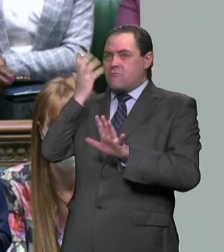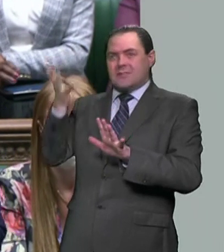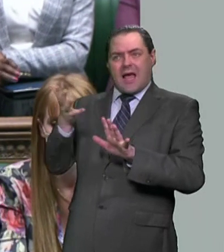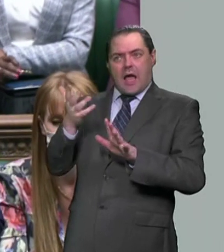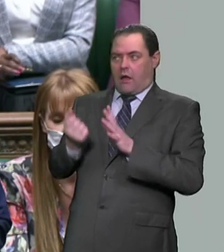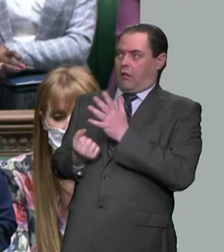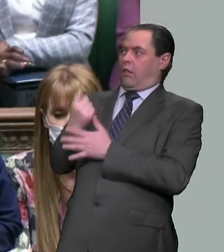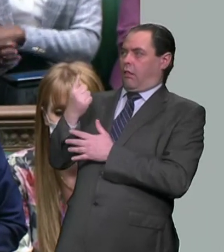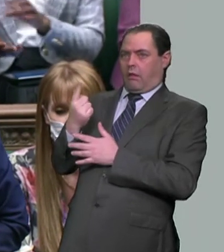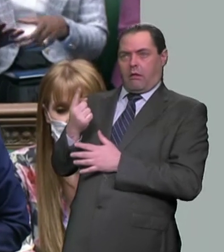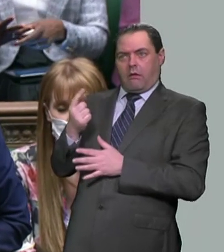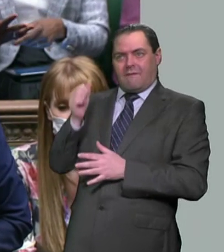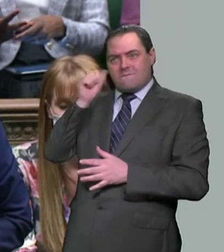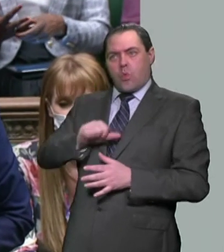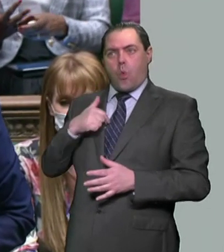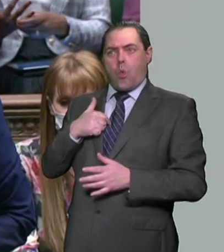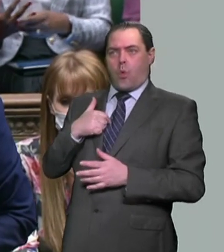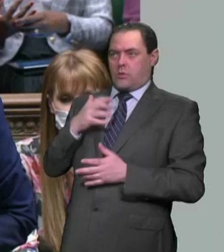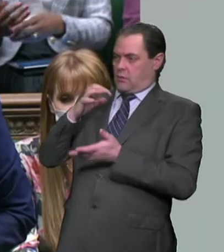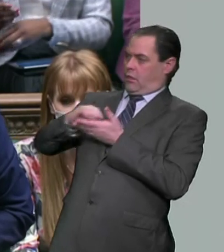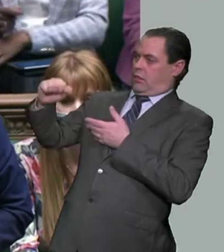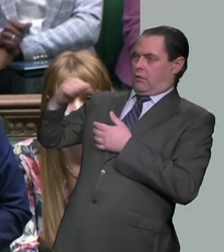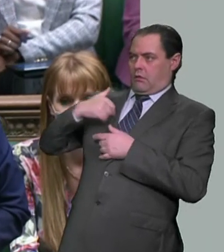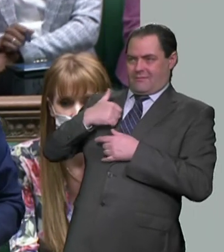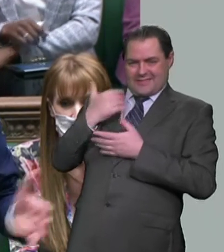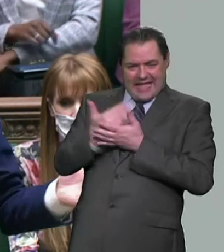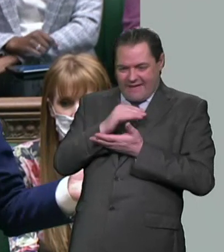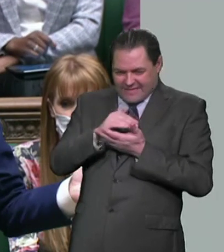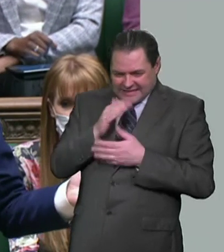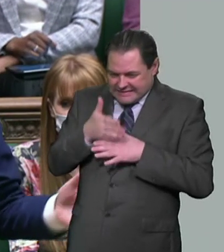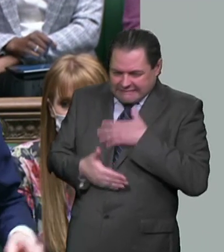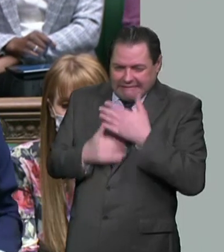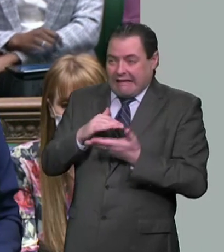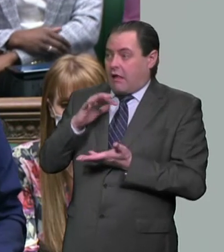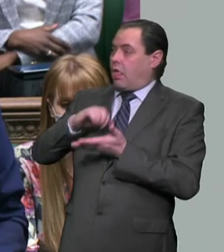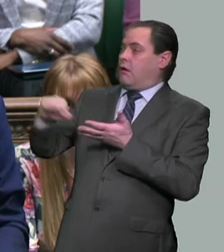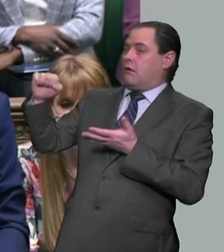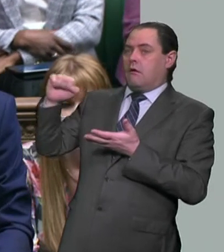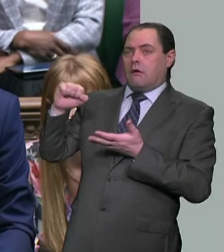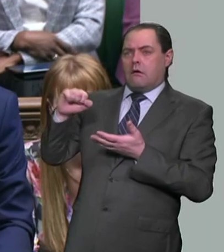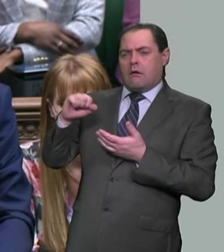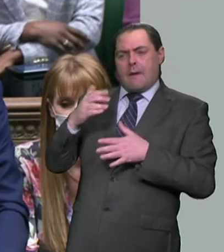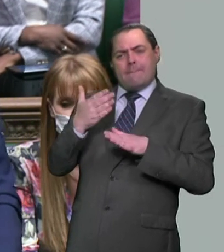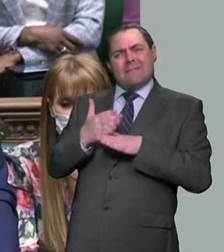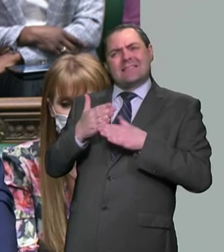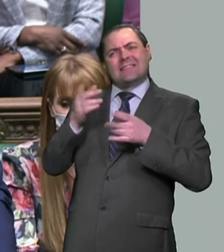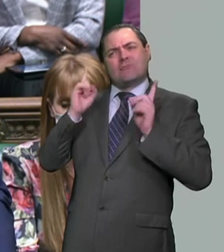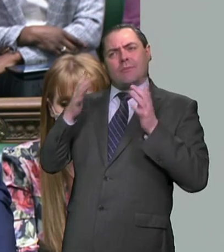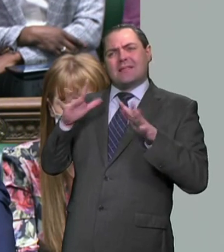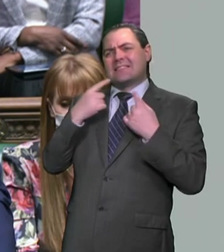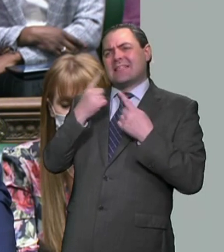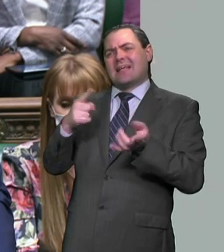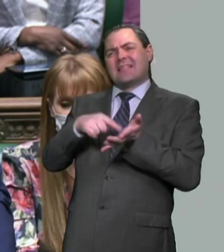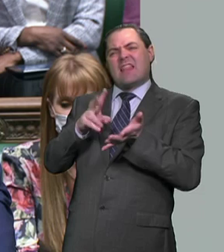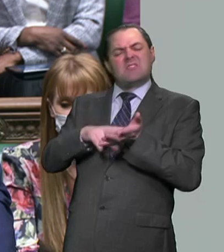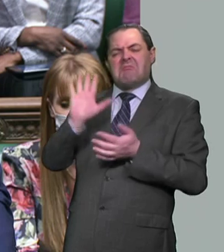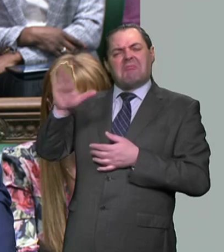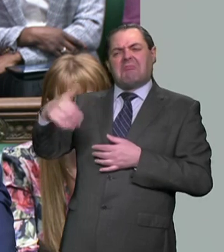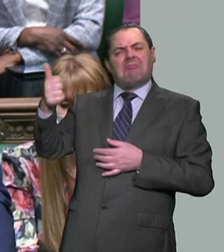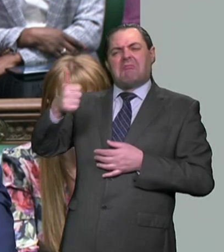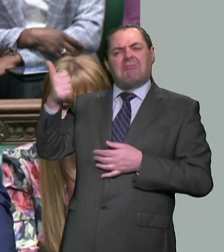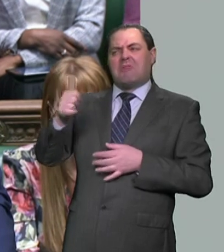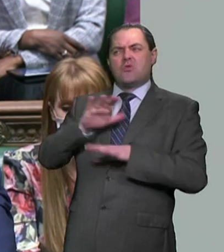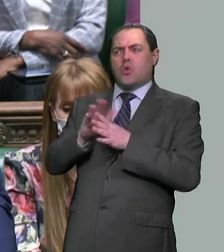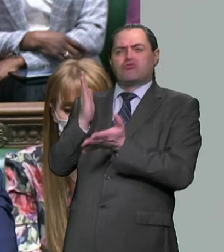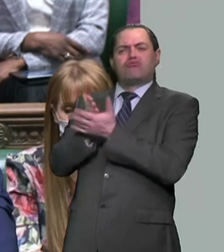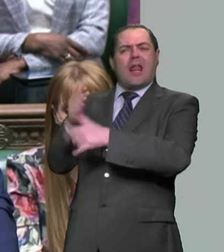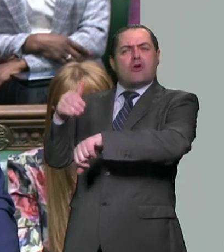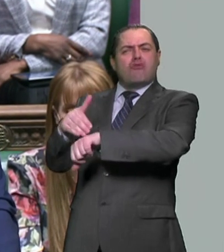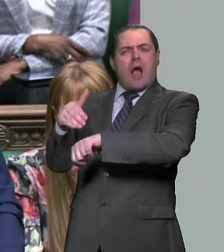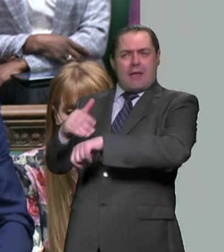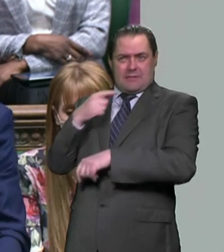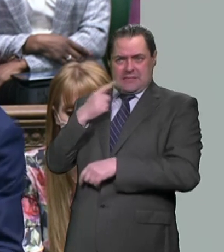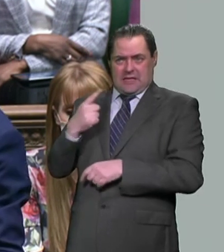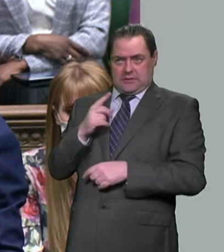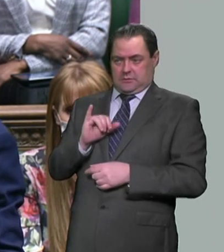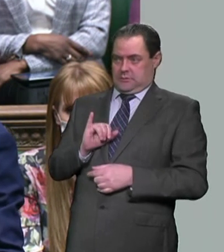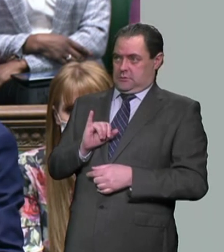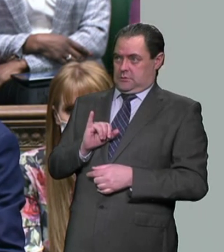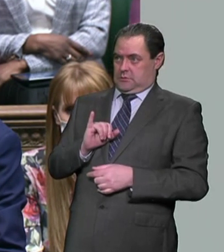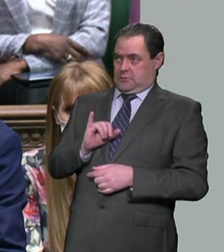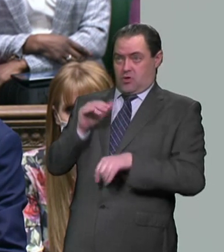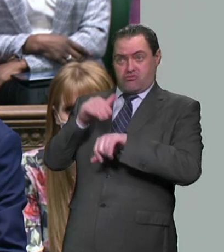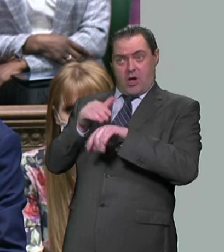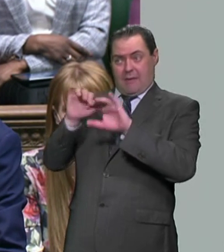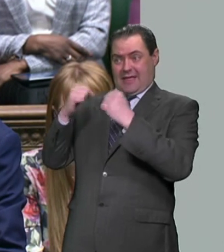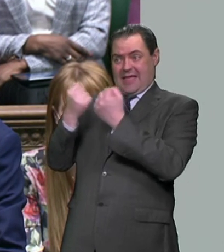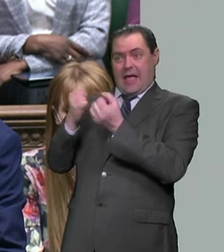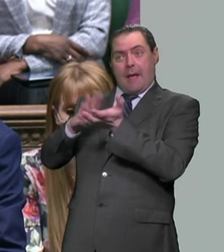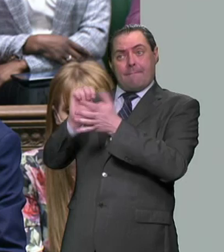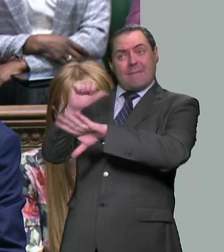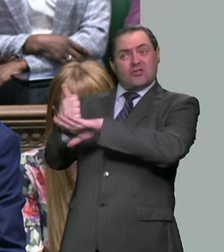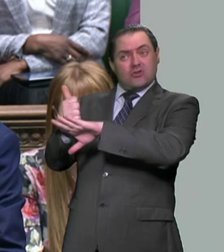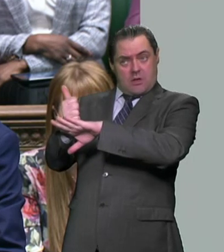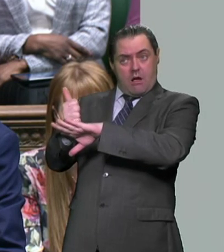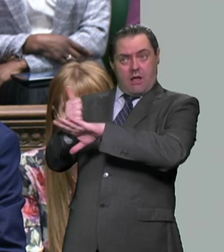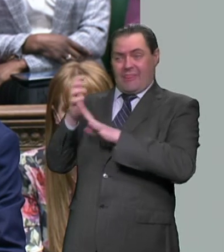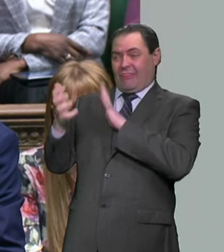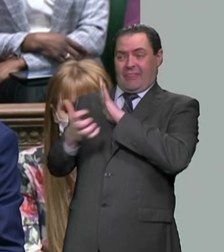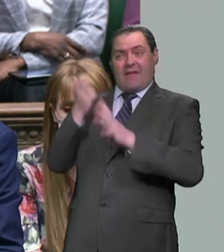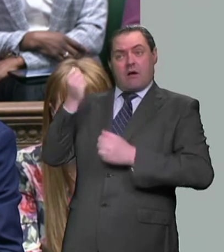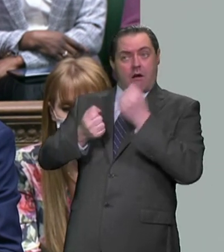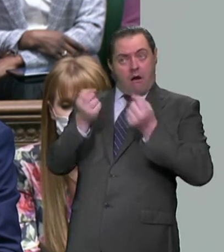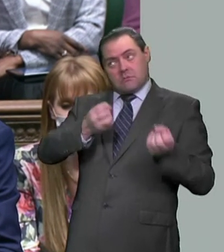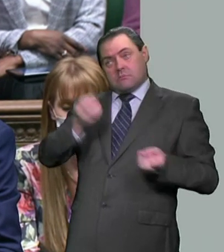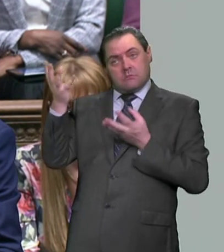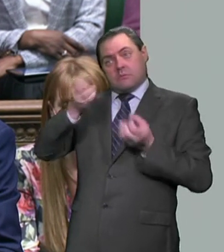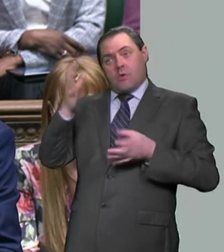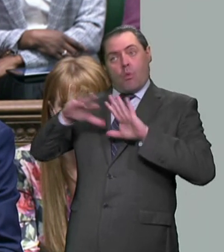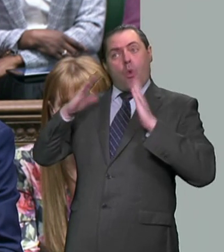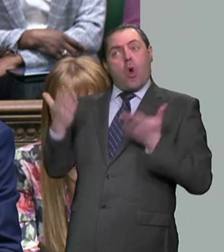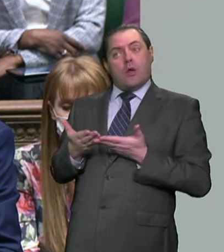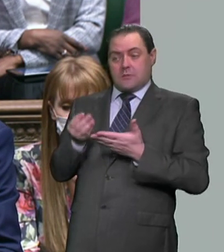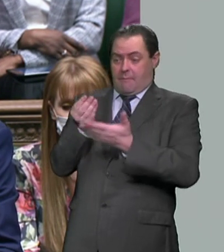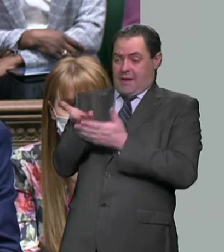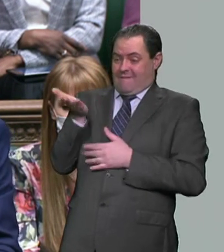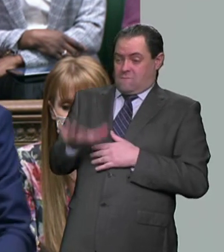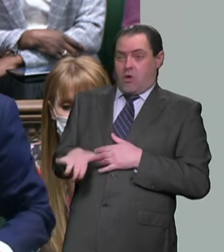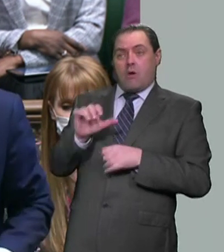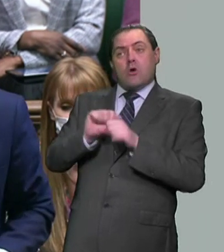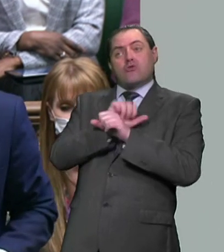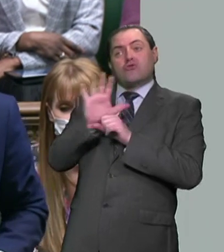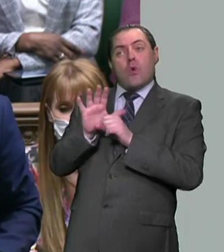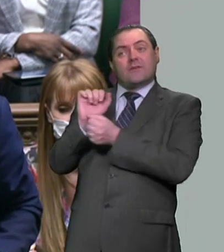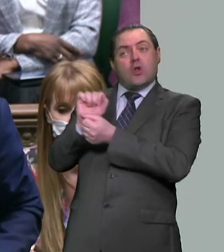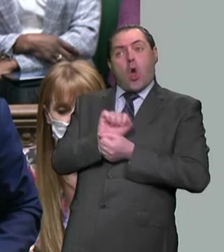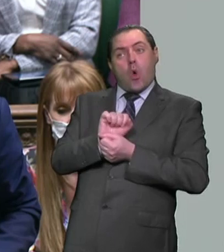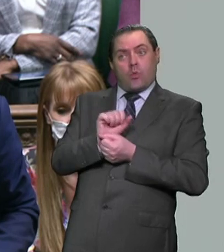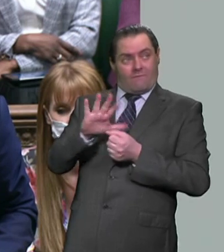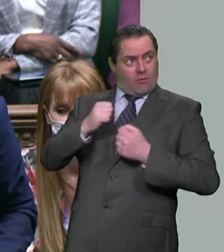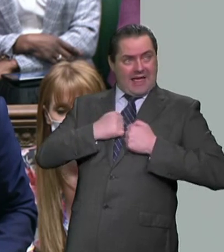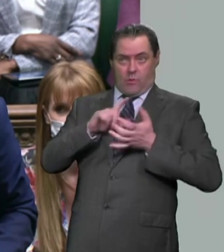Many older people have been duped out of hard-earned savings, but the Business Secretary casually suggests on TV, “Don’t worry; it’s not real crime.” There is a crime gang in Manchester nicking cars and shipping them around the world, all financed by covid loans from the taxpayer.